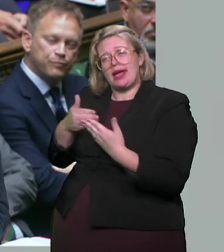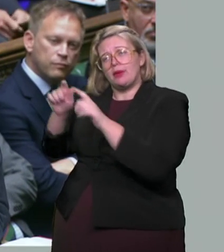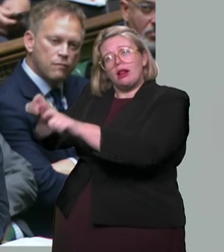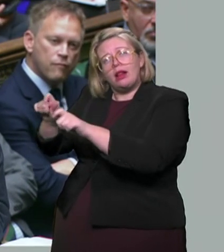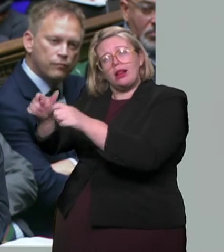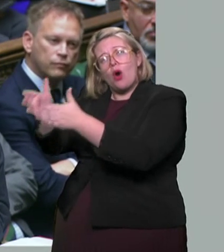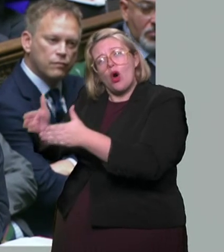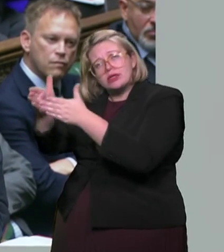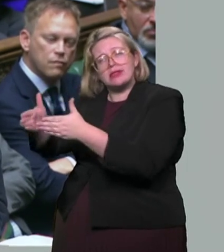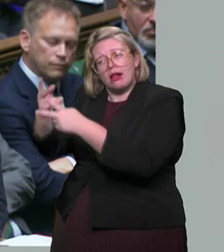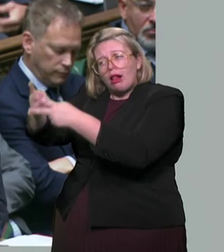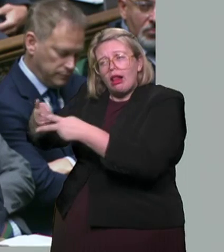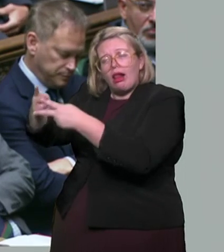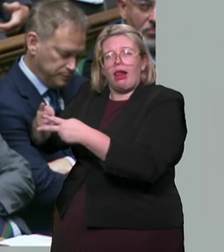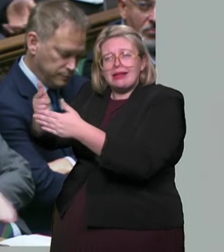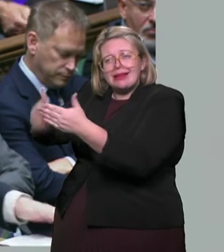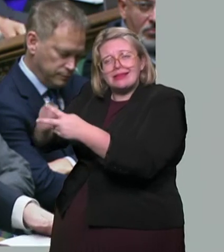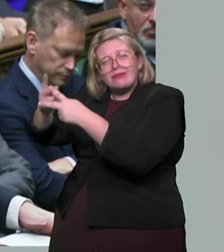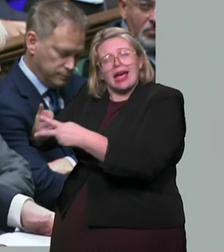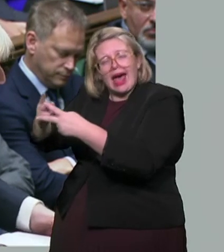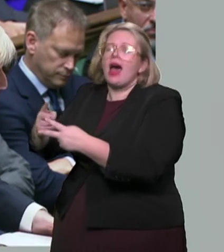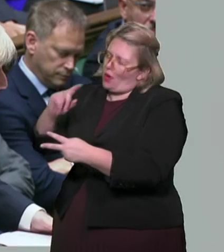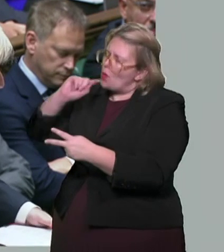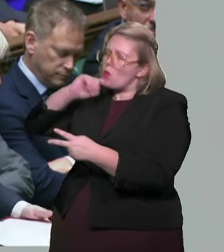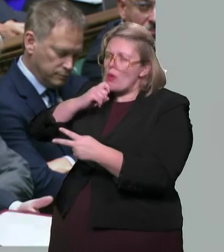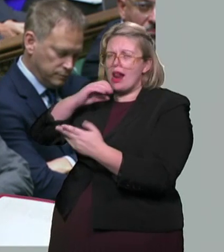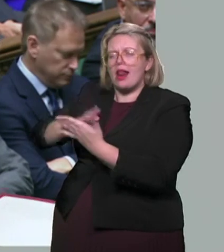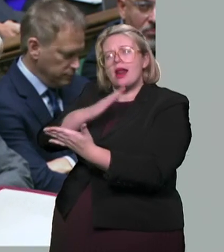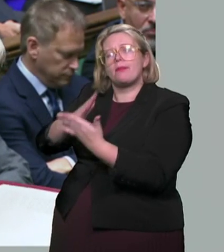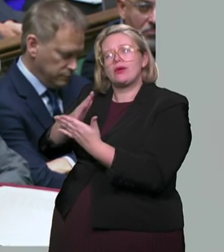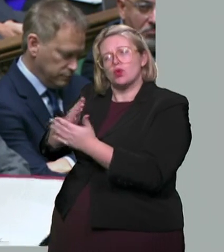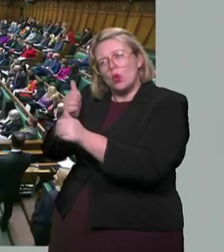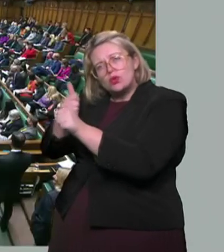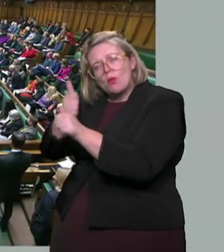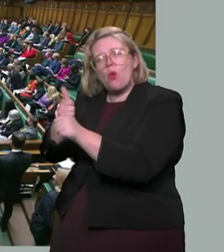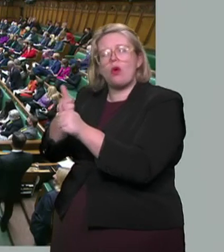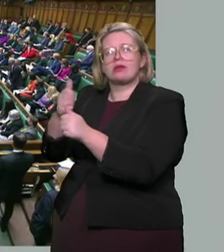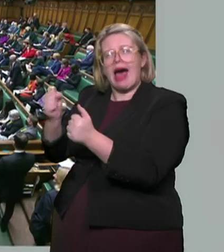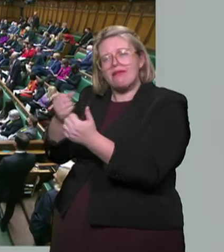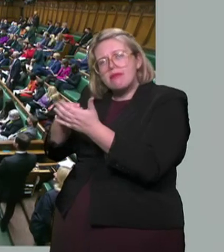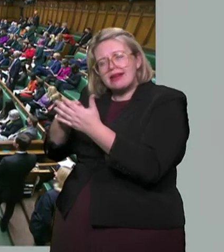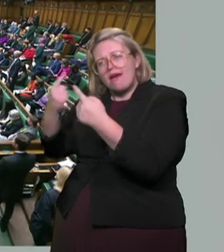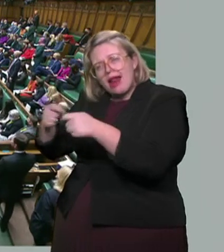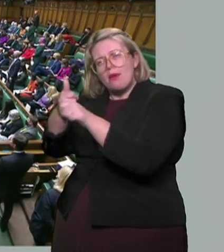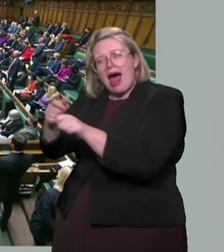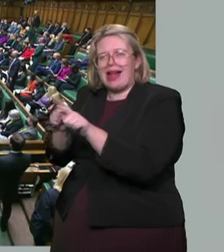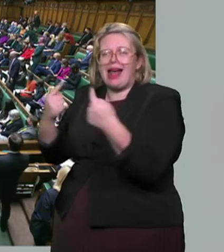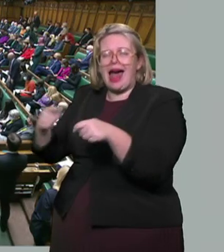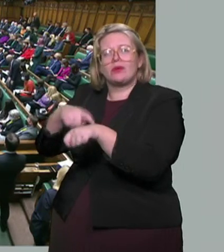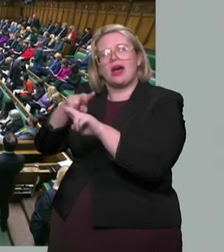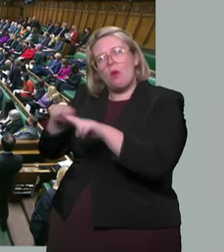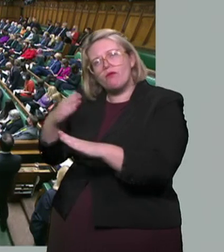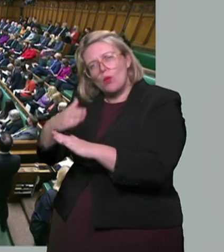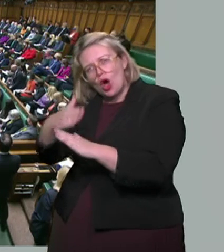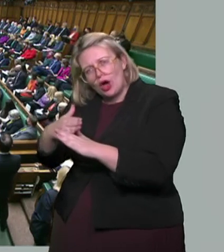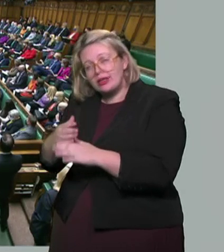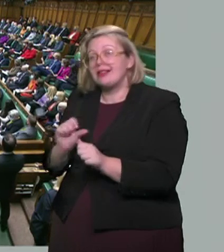Details of the policy were published last year and we will bring forward the legislation as soon as possible.